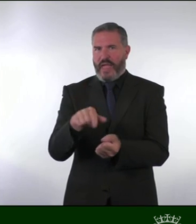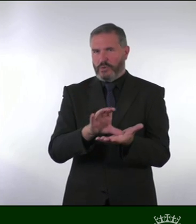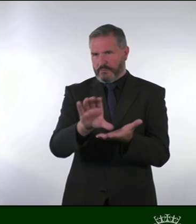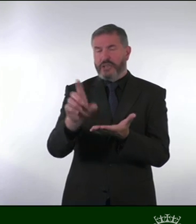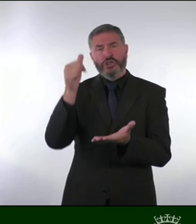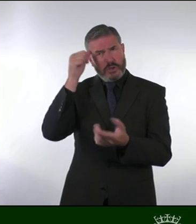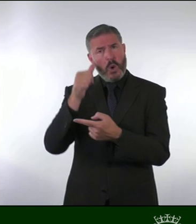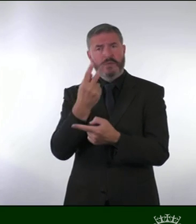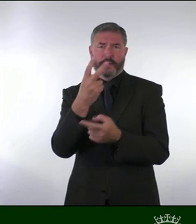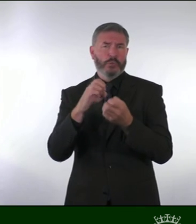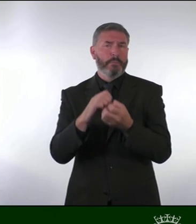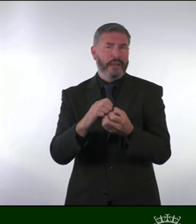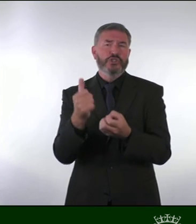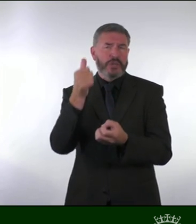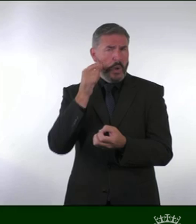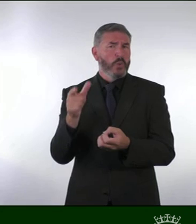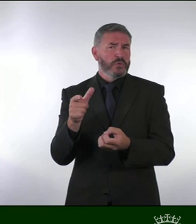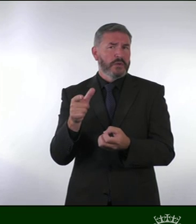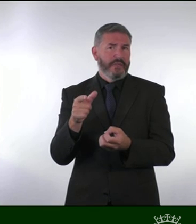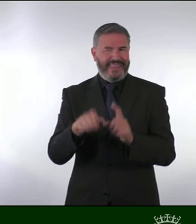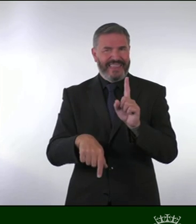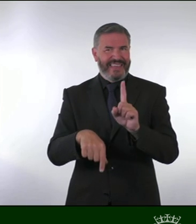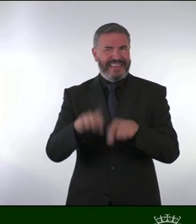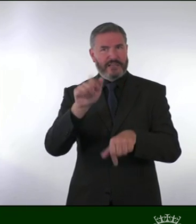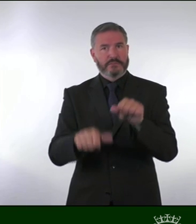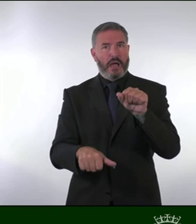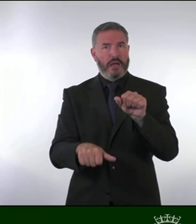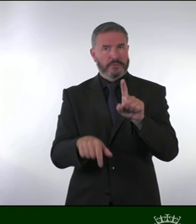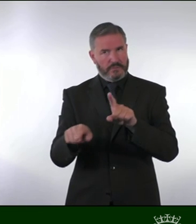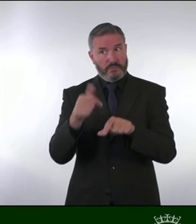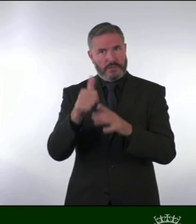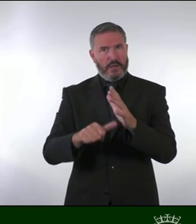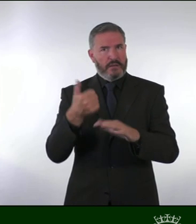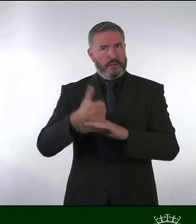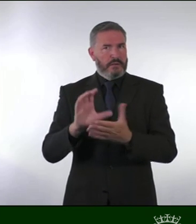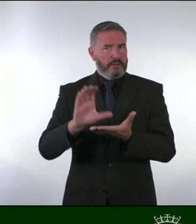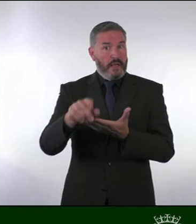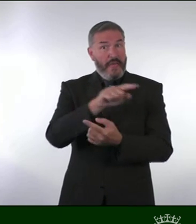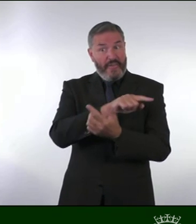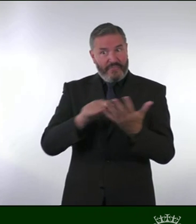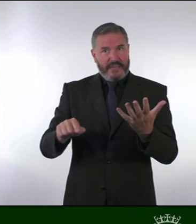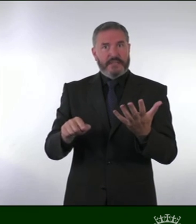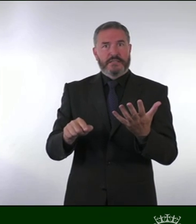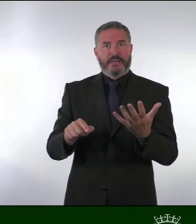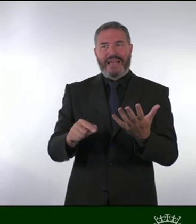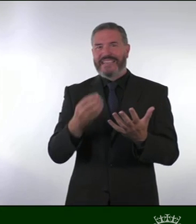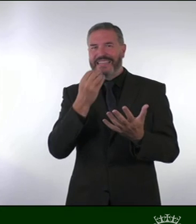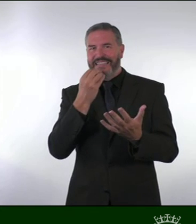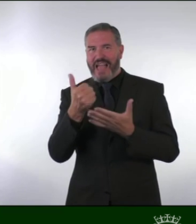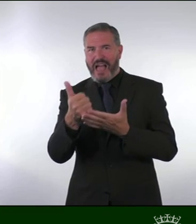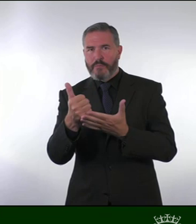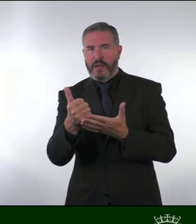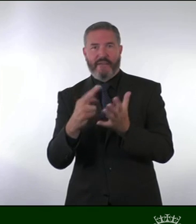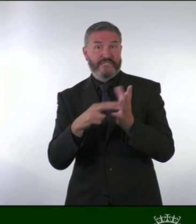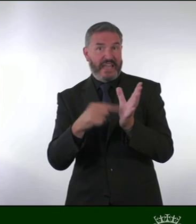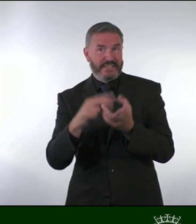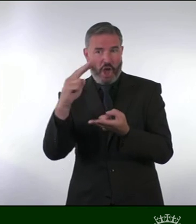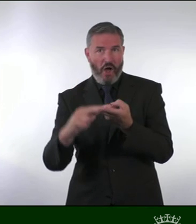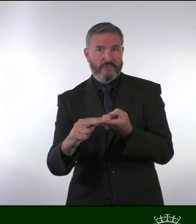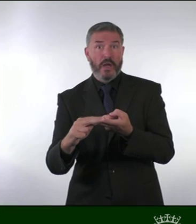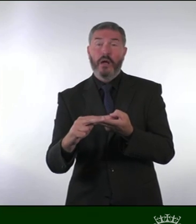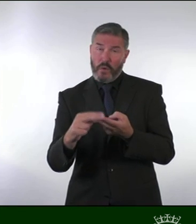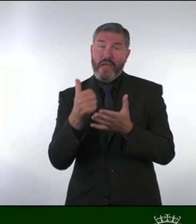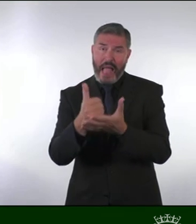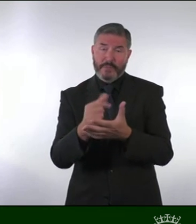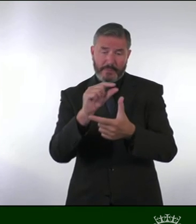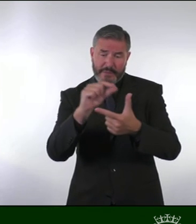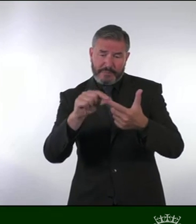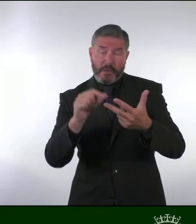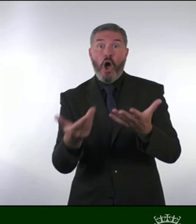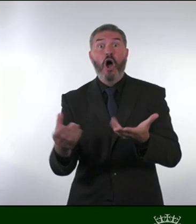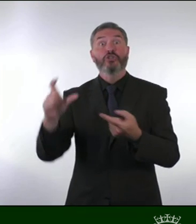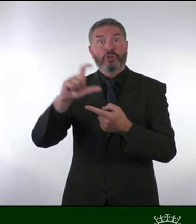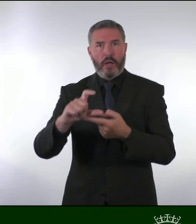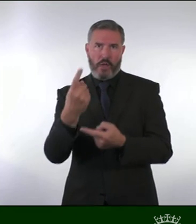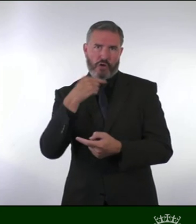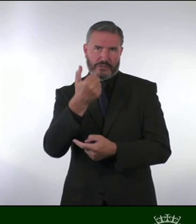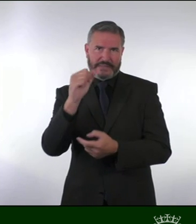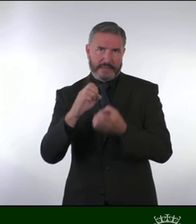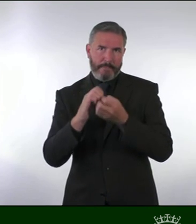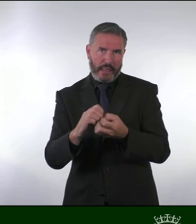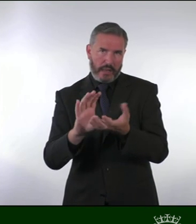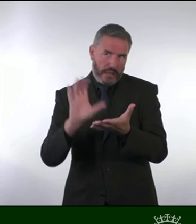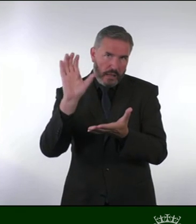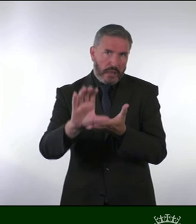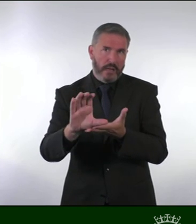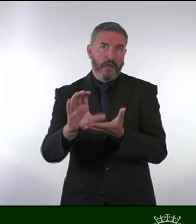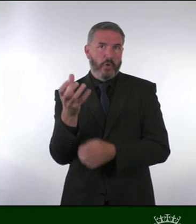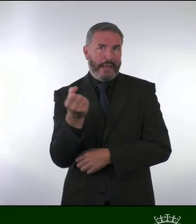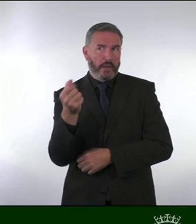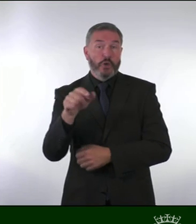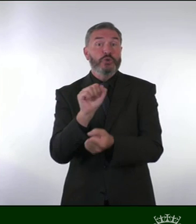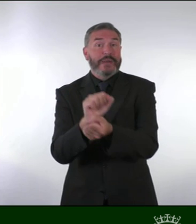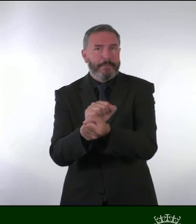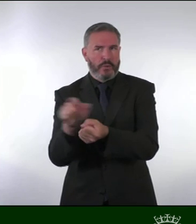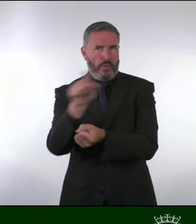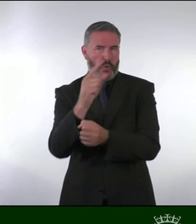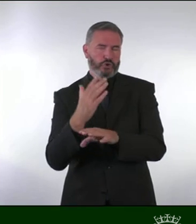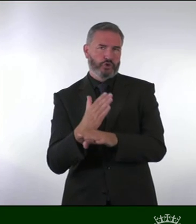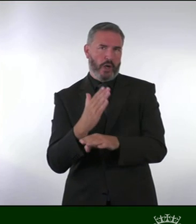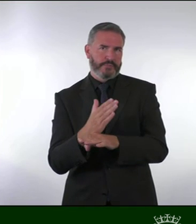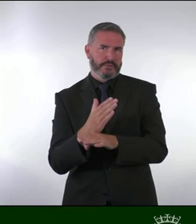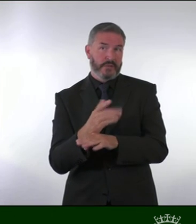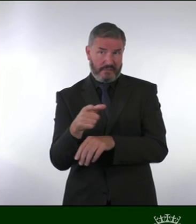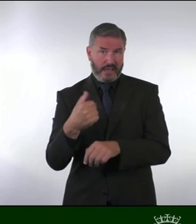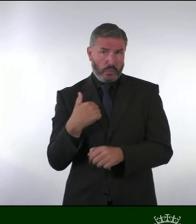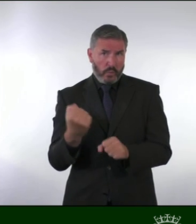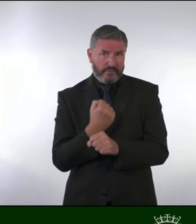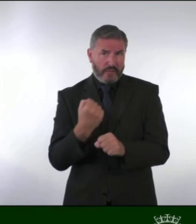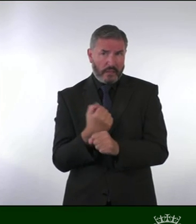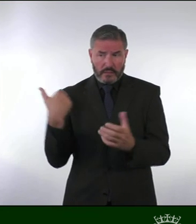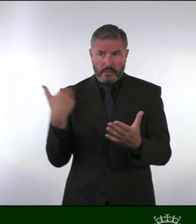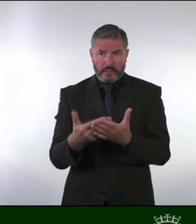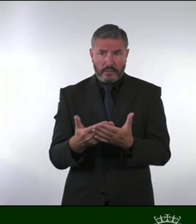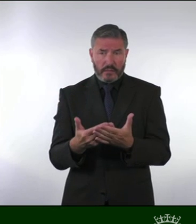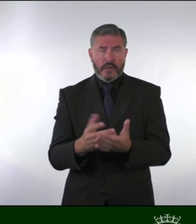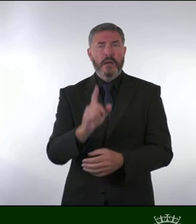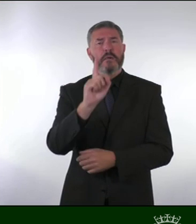She also knows about the £2 billion kickstarter fund that we have instituted, the “eat out to help out” programme, the VAT cut and the many other things that we have done, on top of the £160 billion that we have invested in incomes, jobs and livelihoods throughout this crisis.